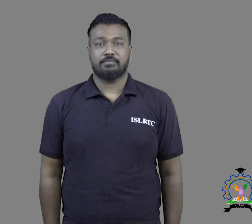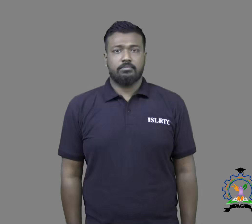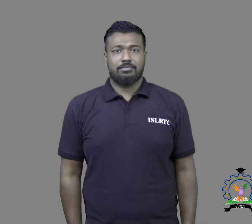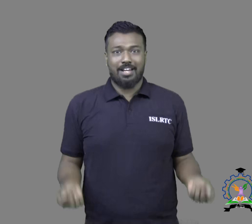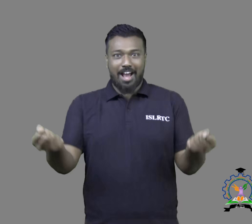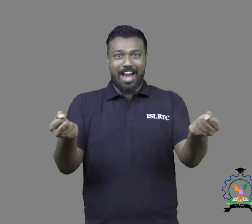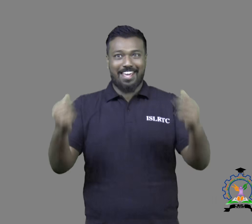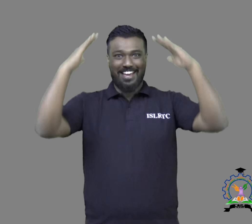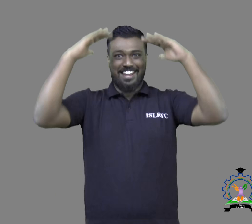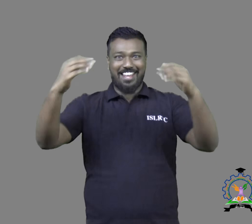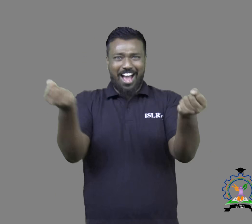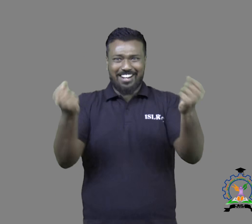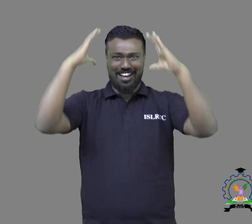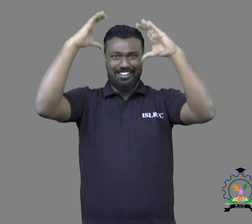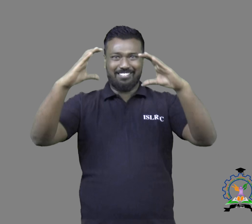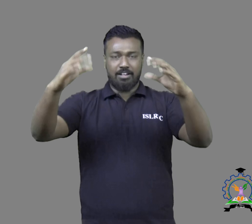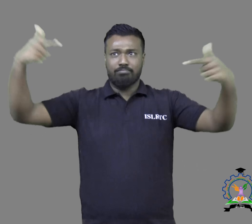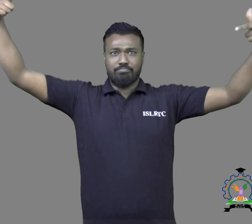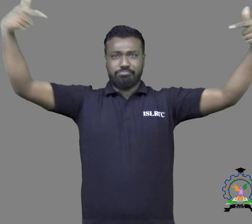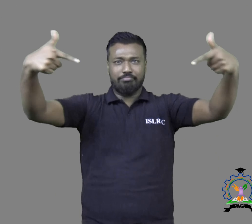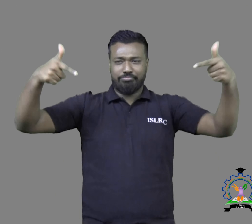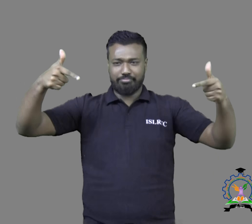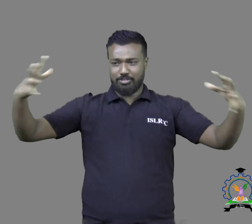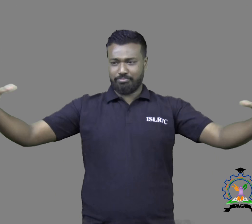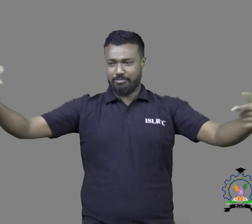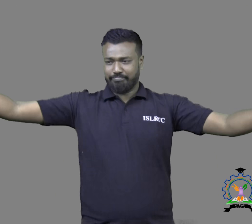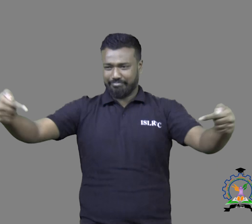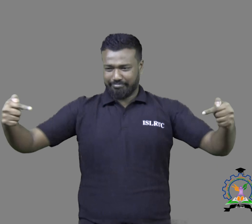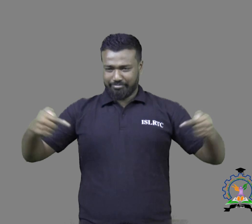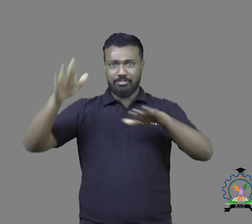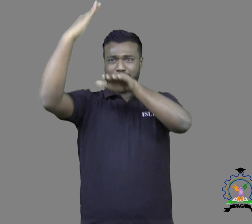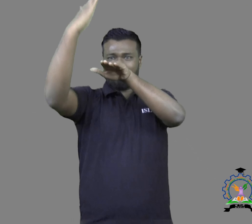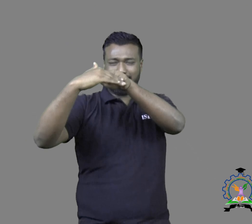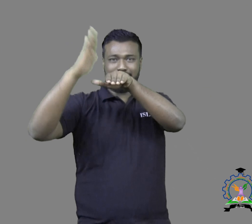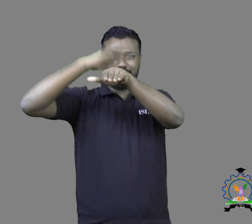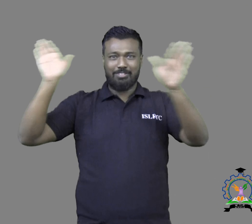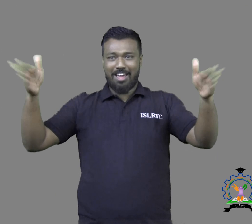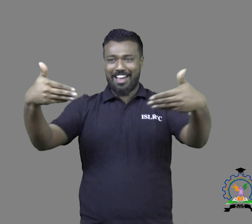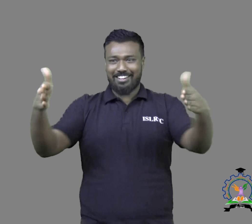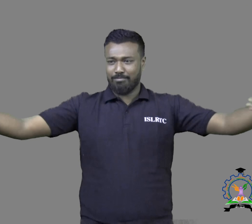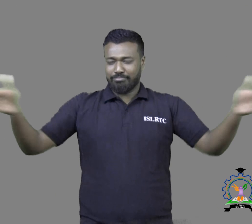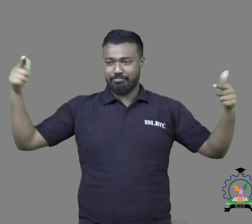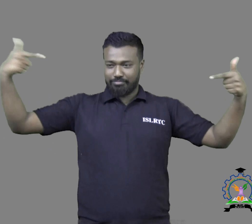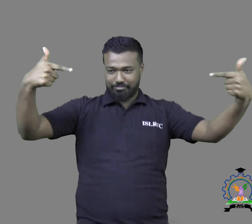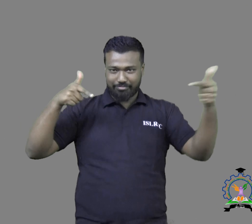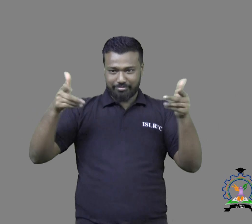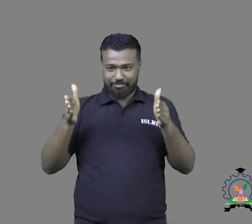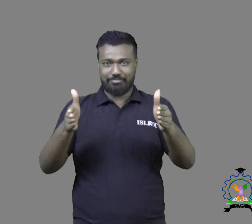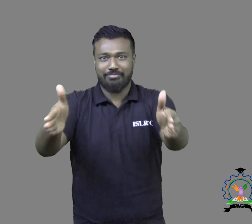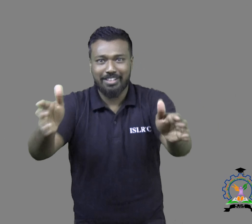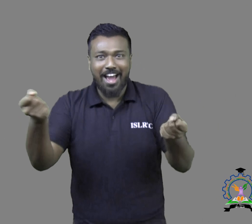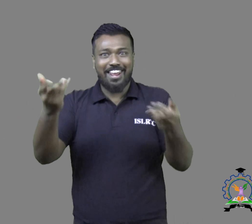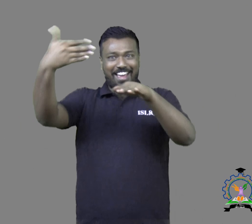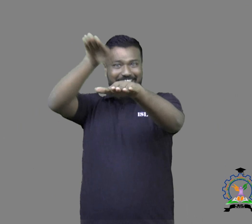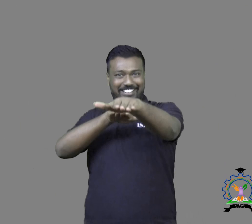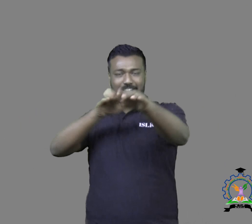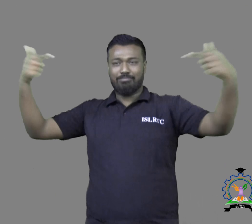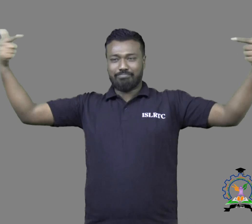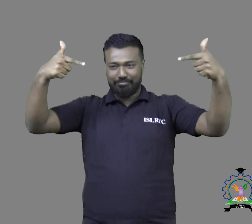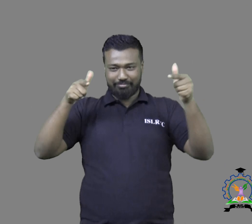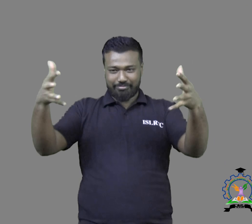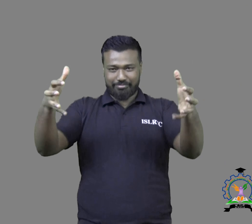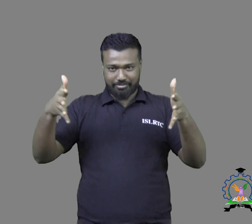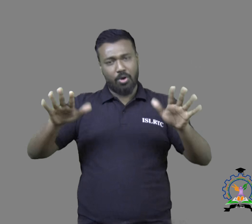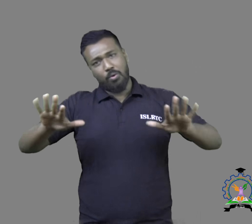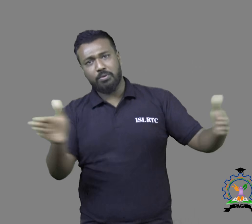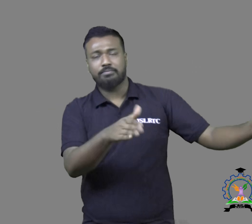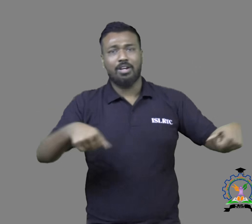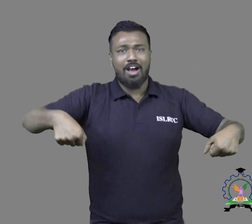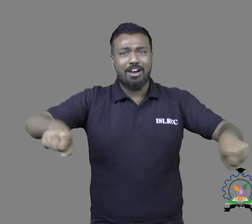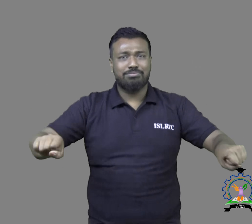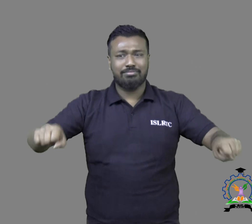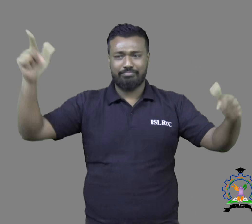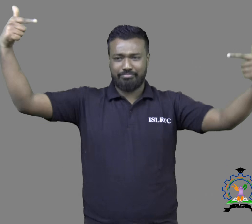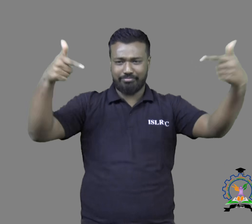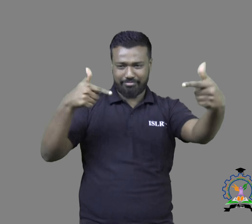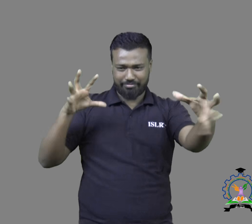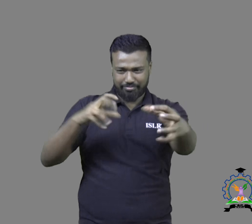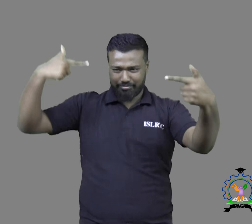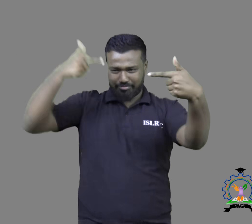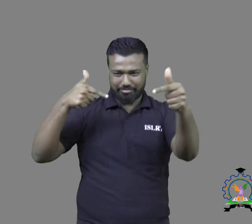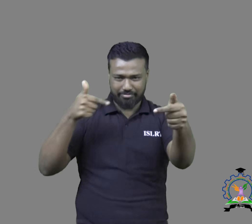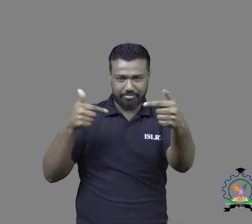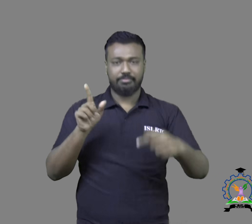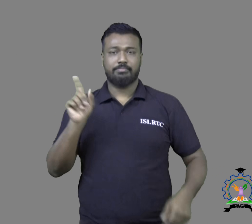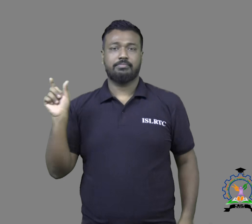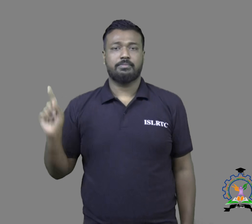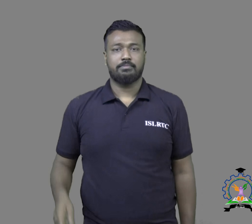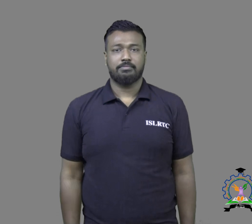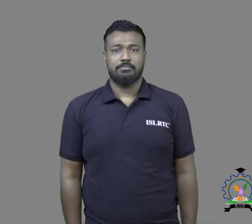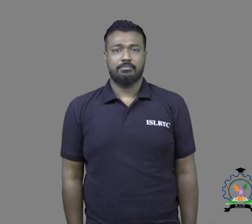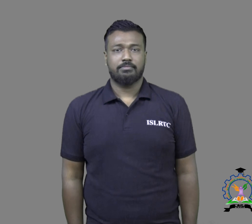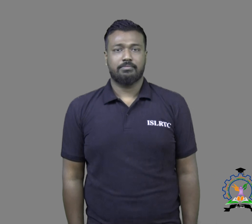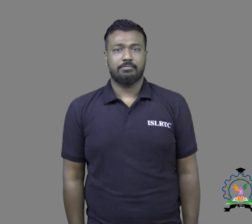Assembly robot